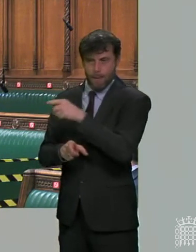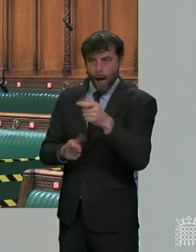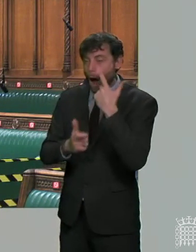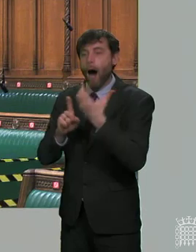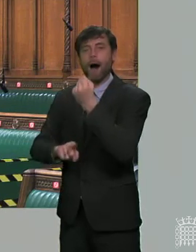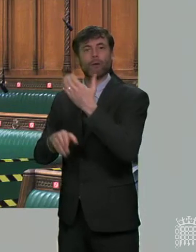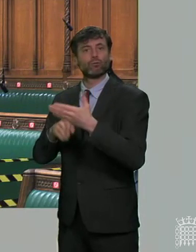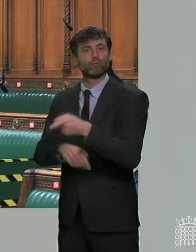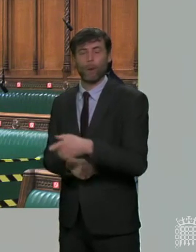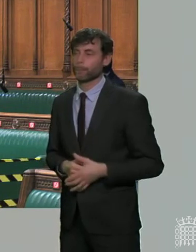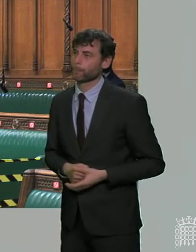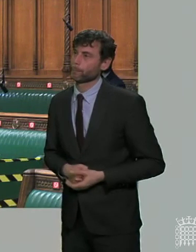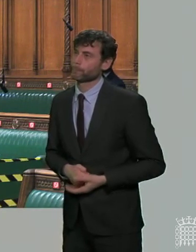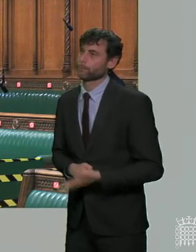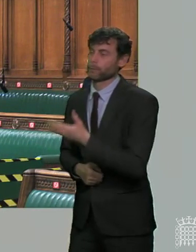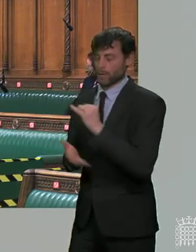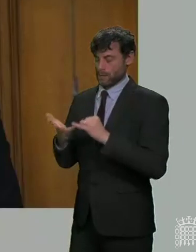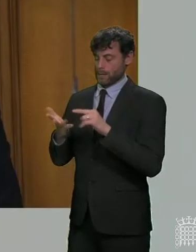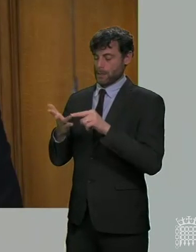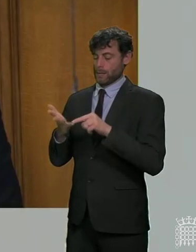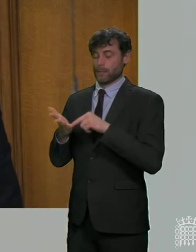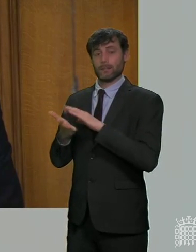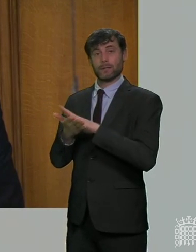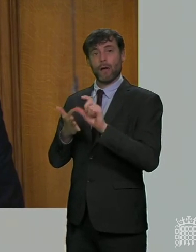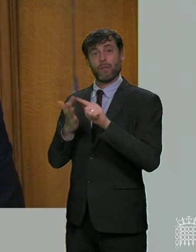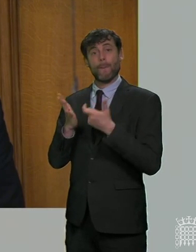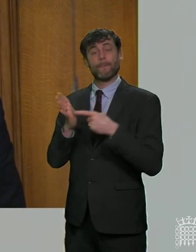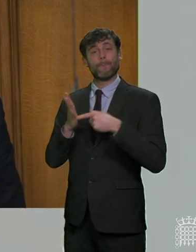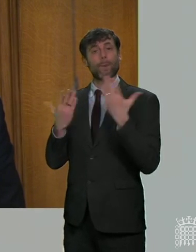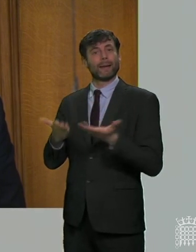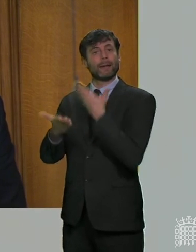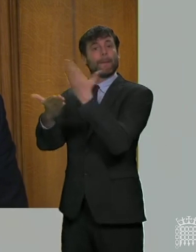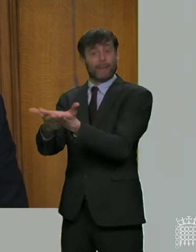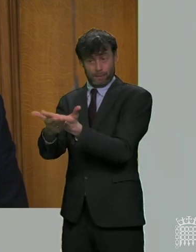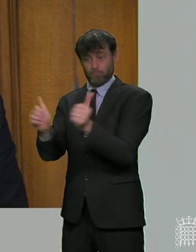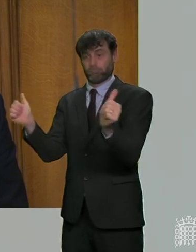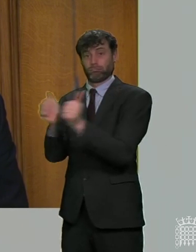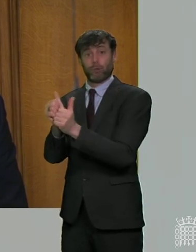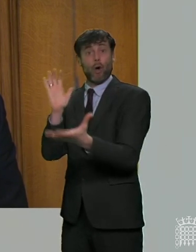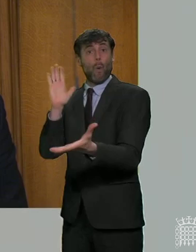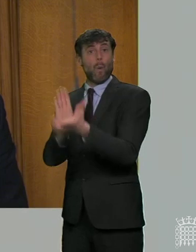After putting in a fantastic bid, Southport last week got a £37.5 million town deal.